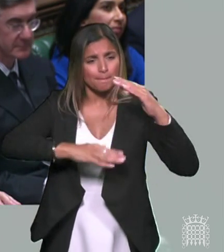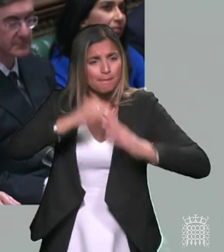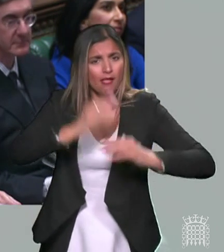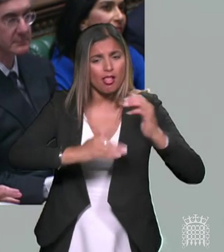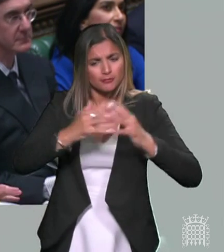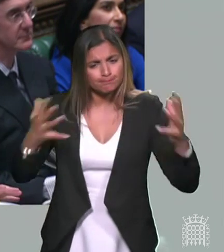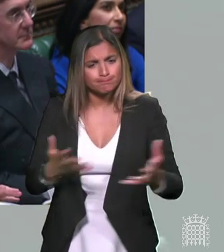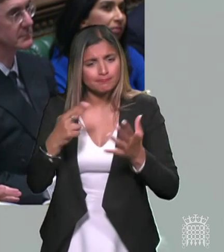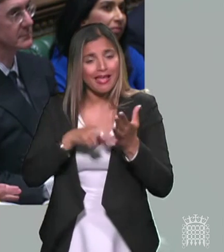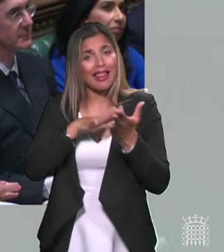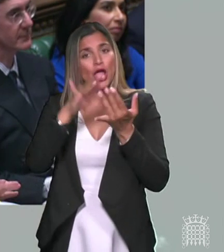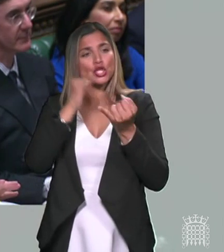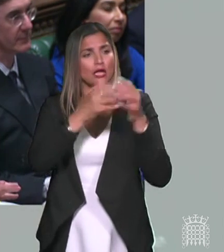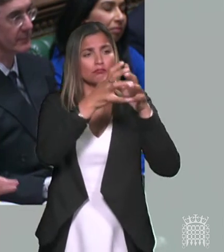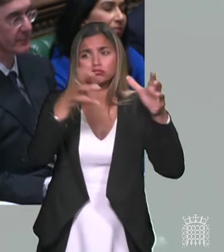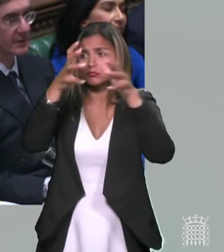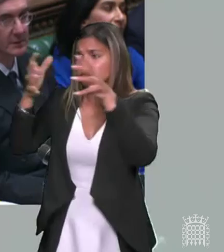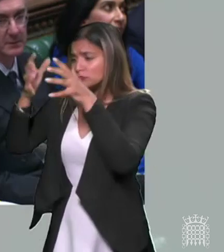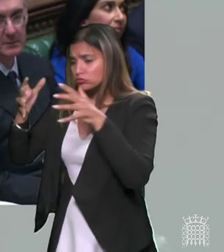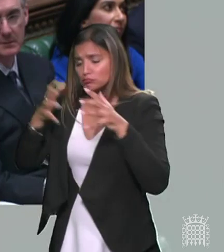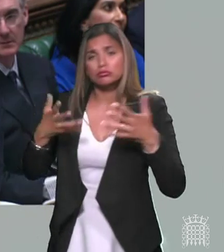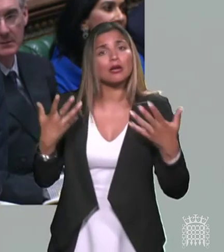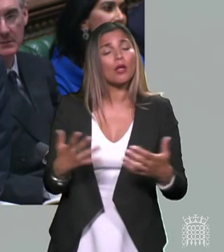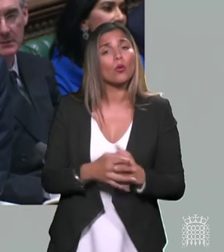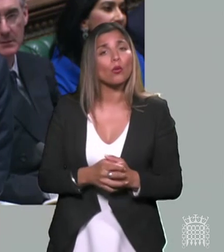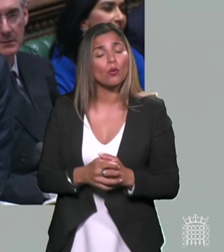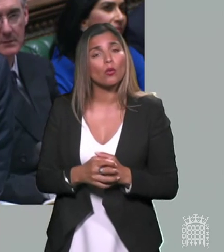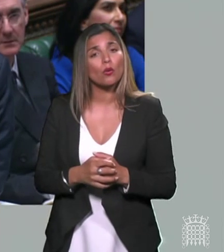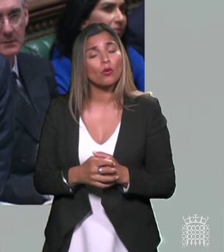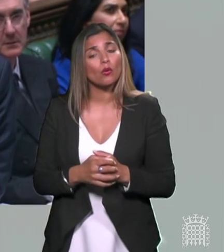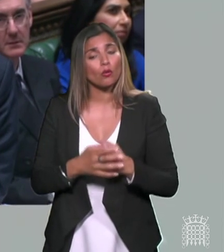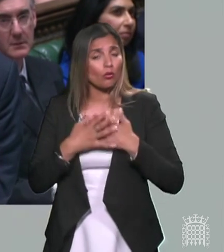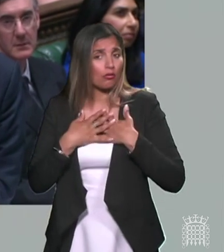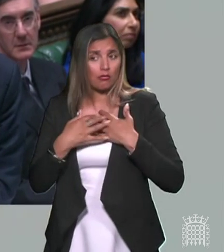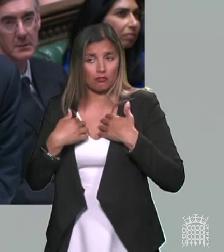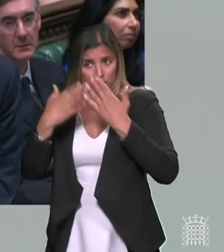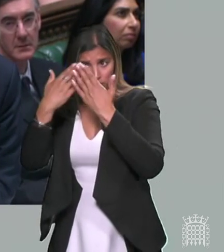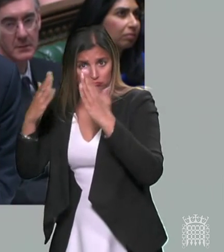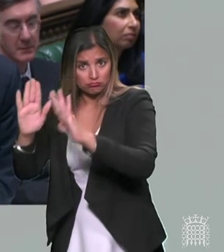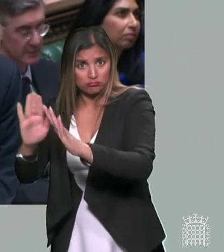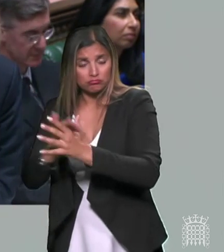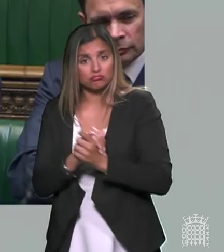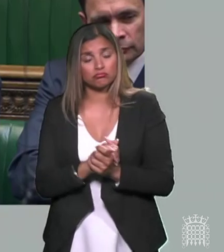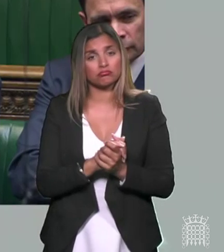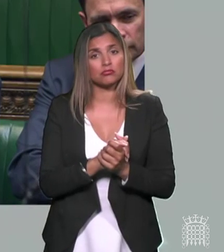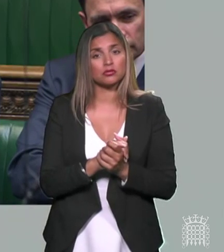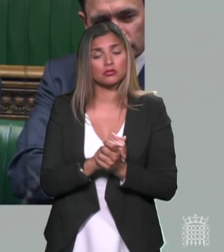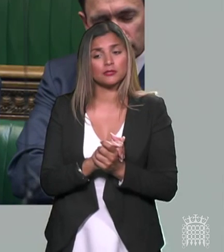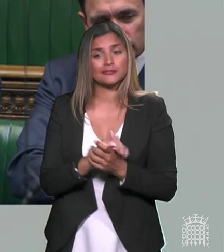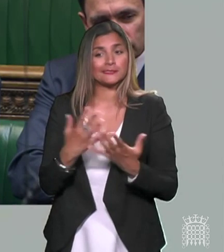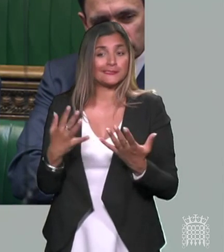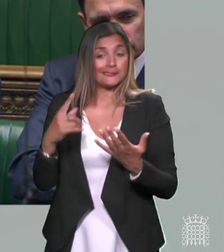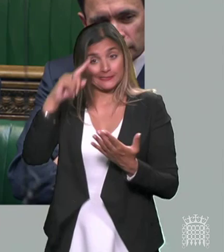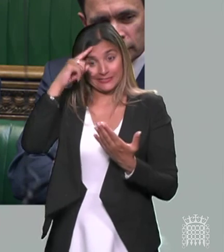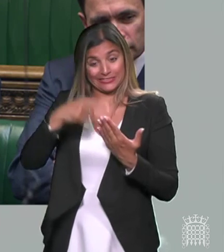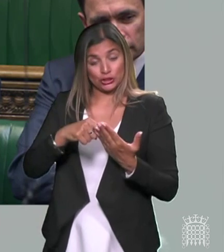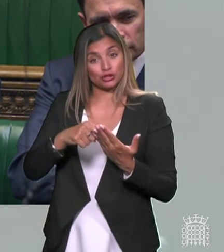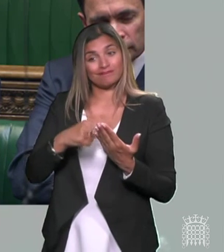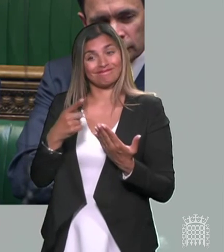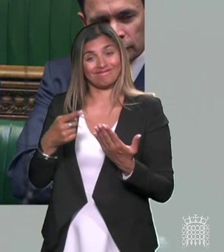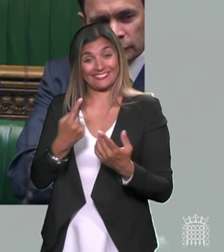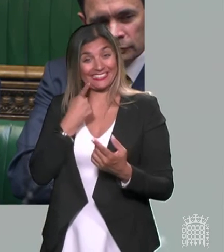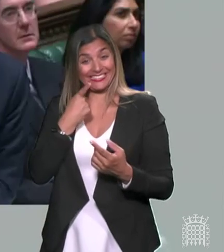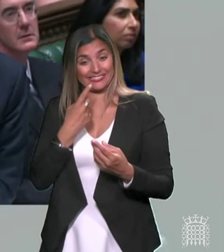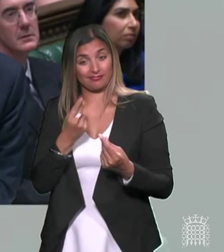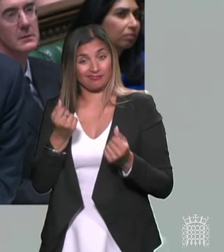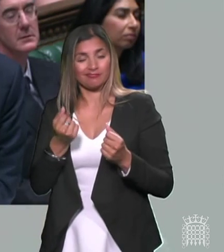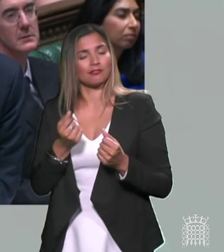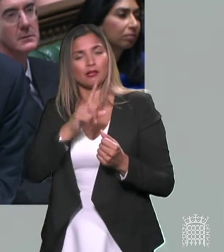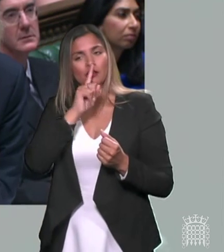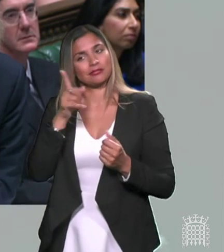With great respect to my honourable Friend, he is going to have to continue to lobby for this decision.